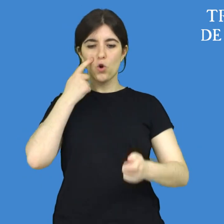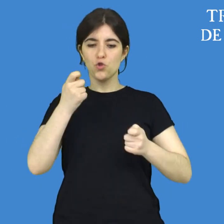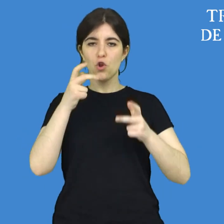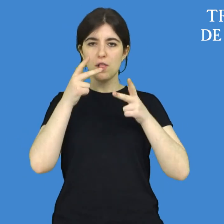control